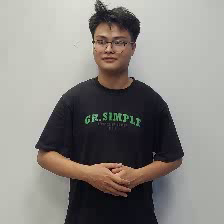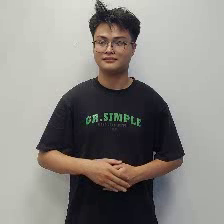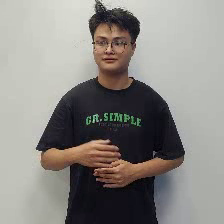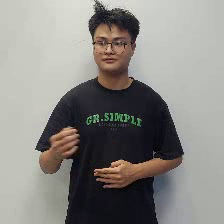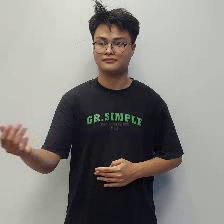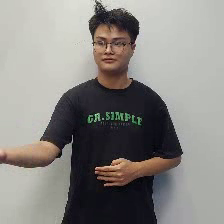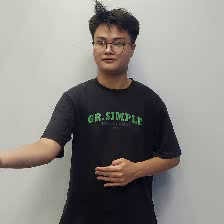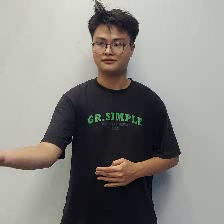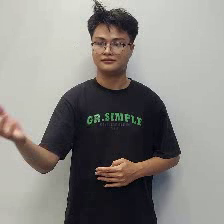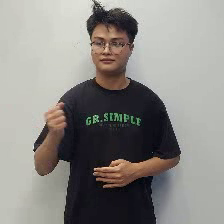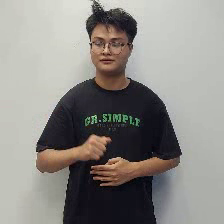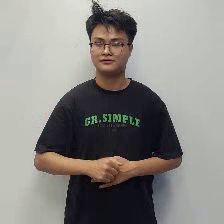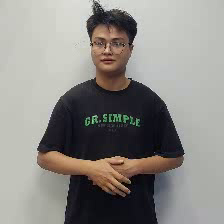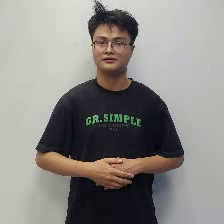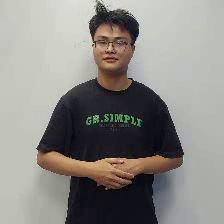Sử dụng